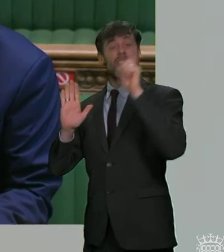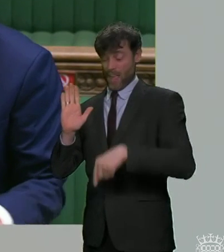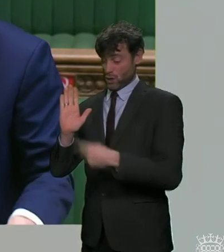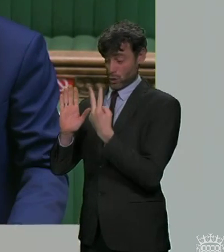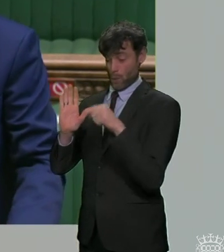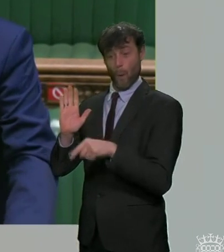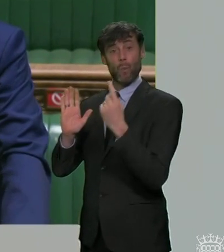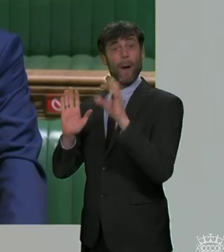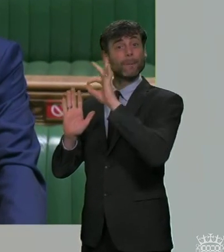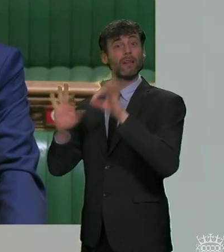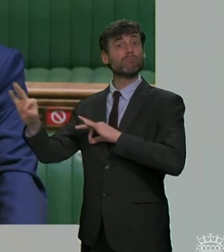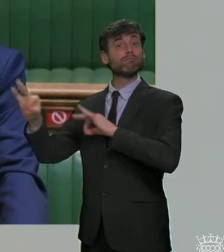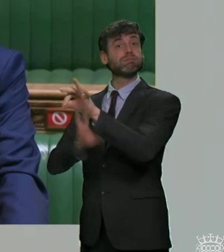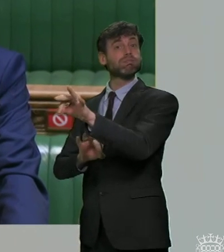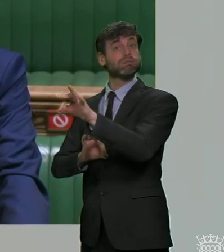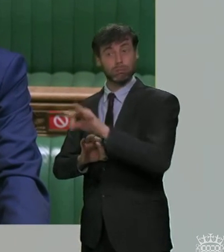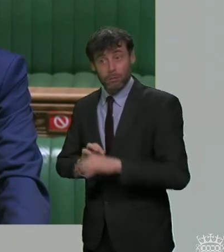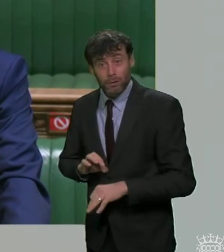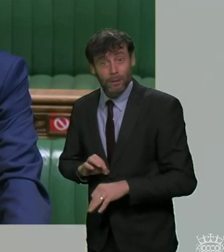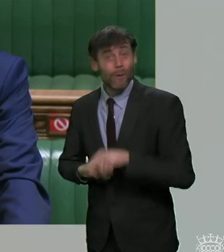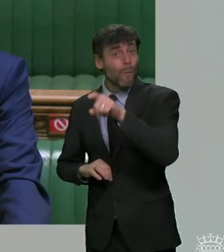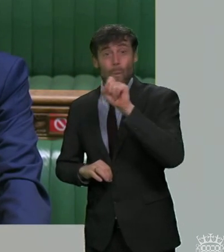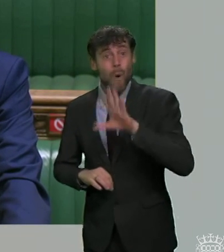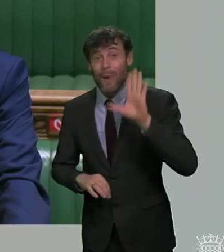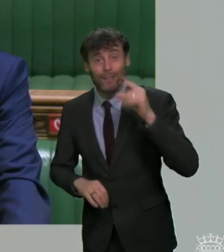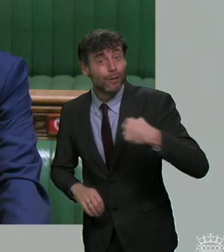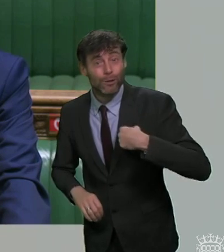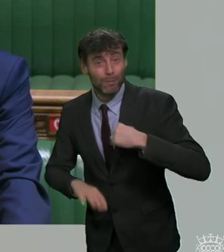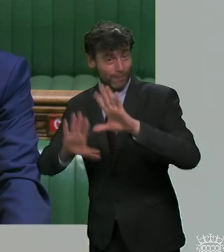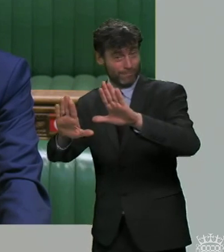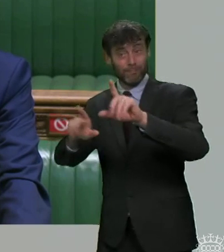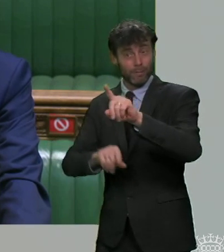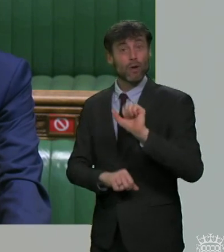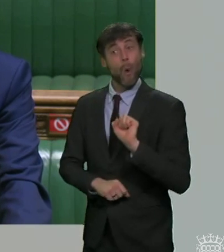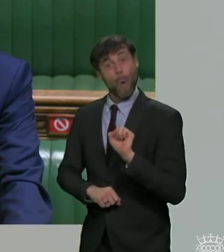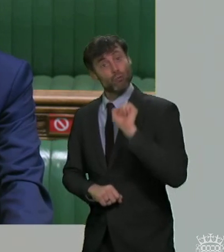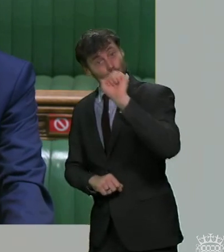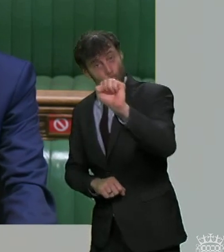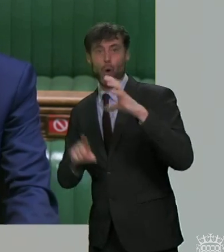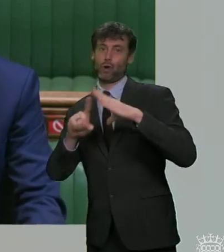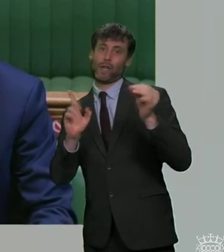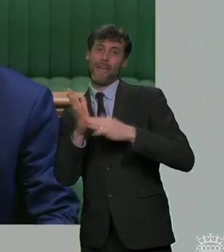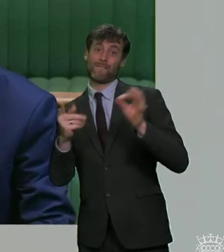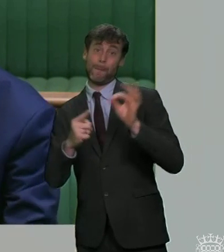If he will not listen to me, he should listen to what his own Conservative MPs are saying about this.